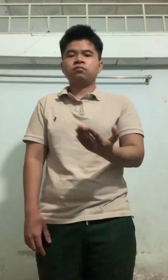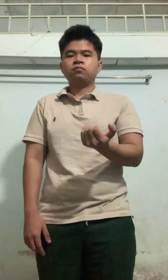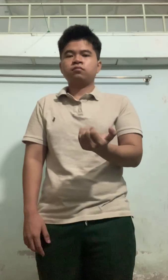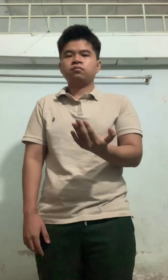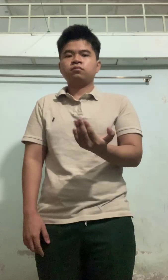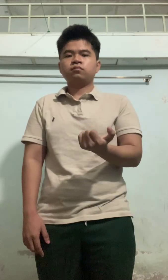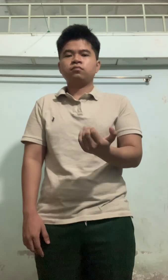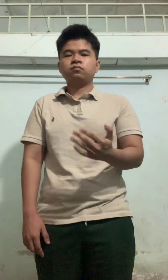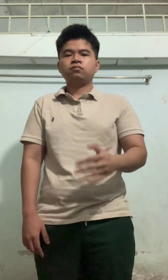yeu cau